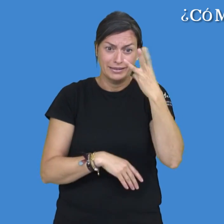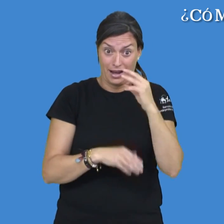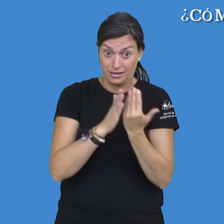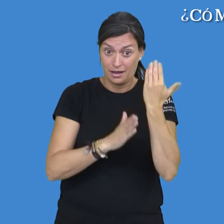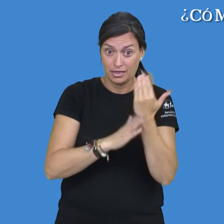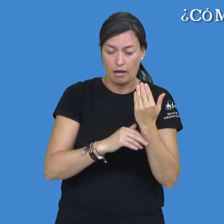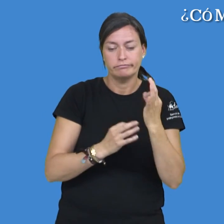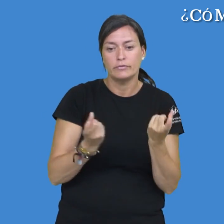día